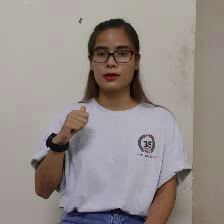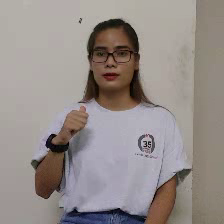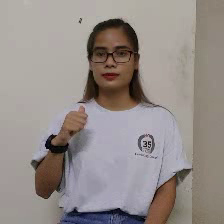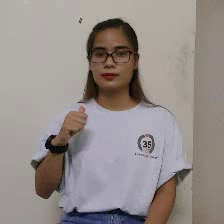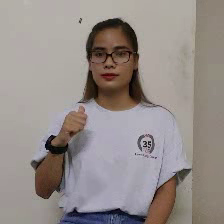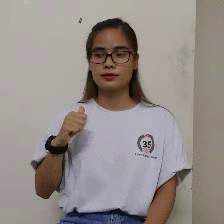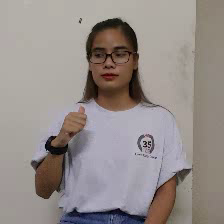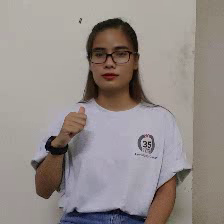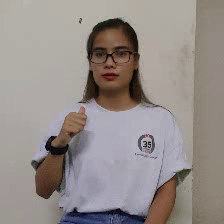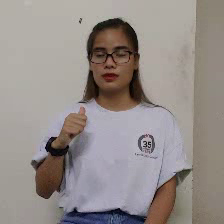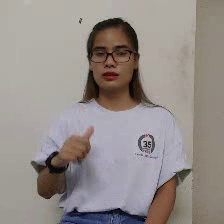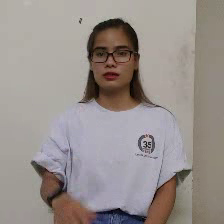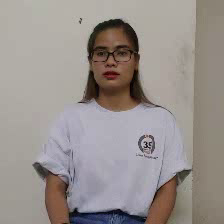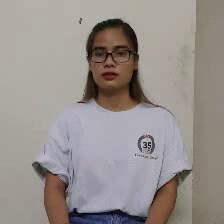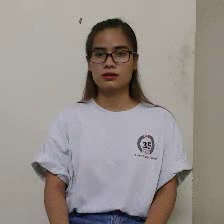Nghỉ ngơi